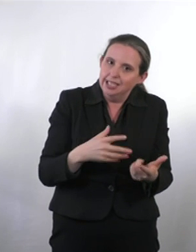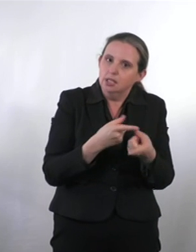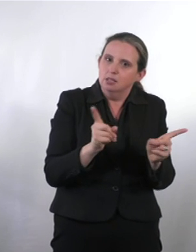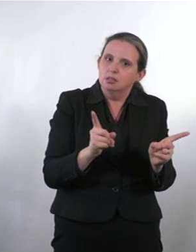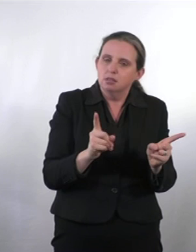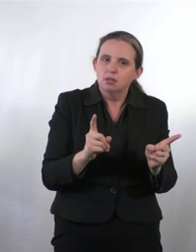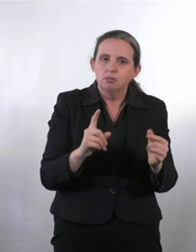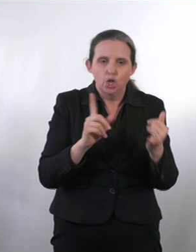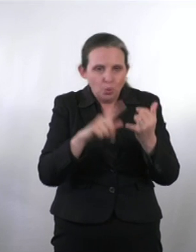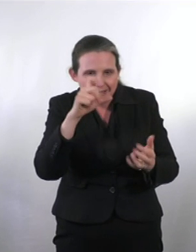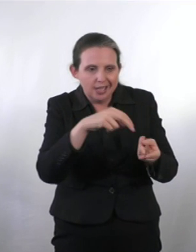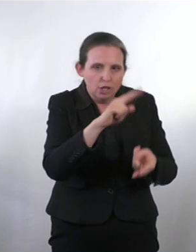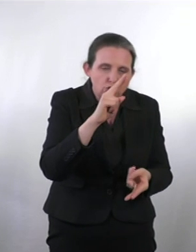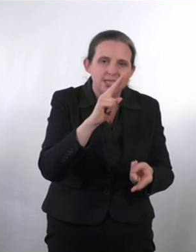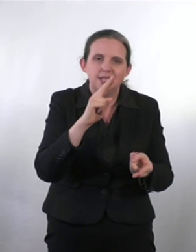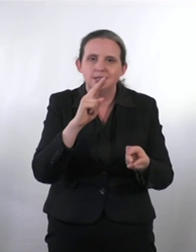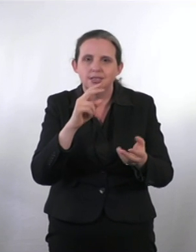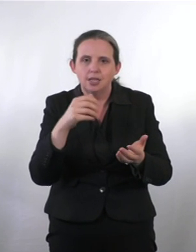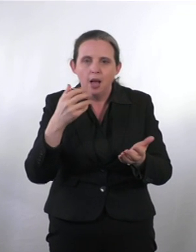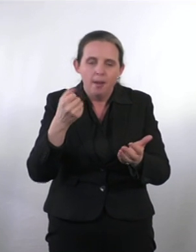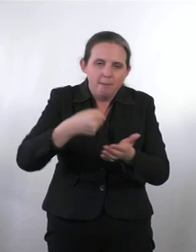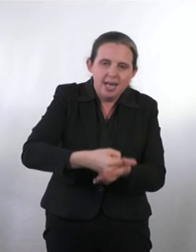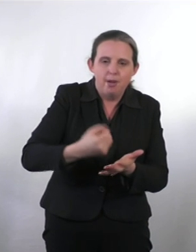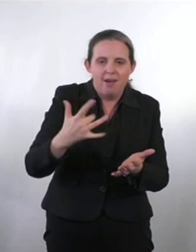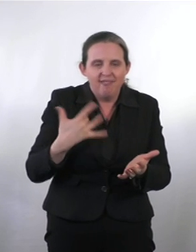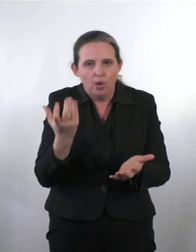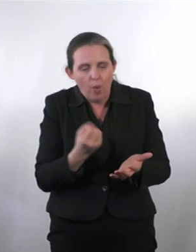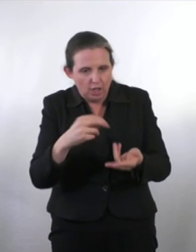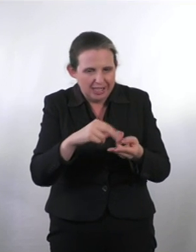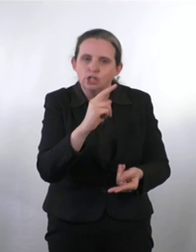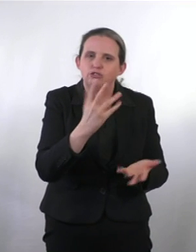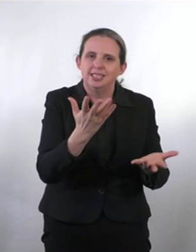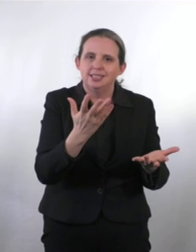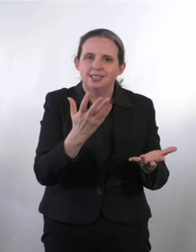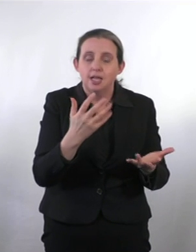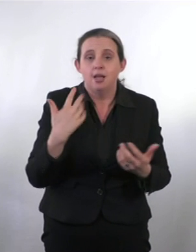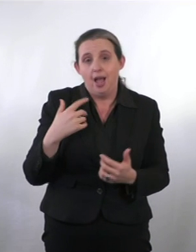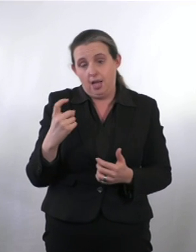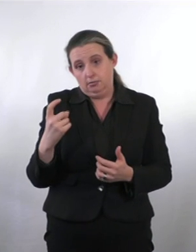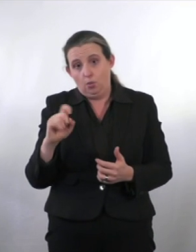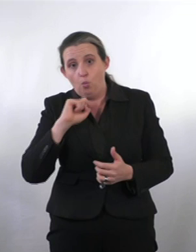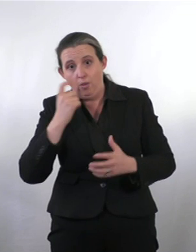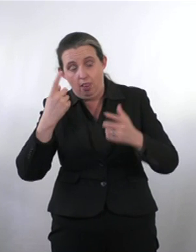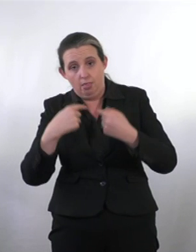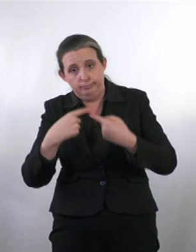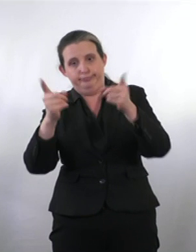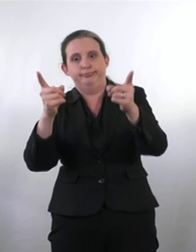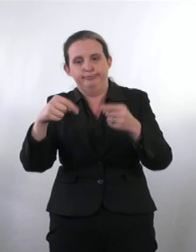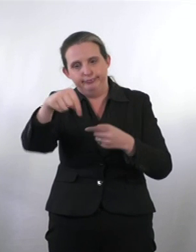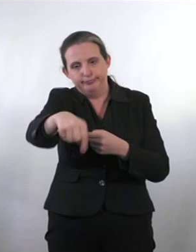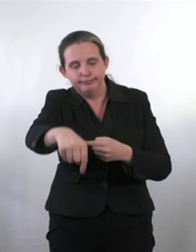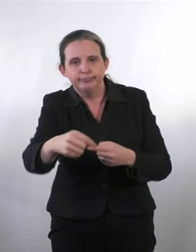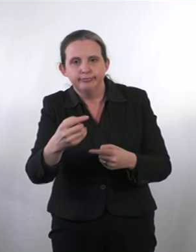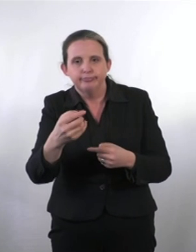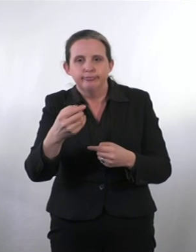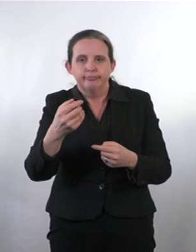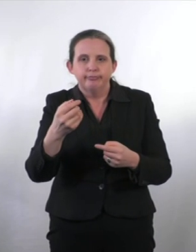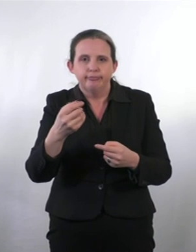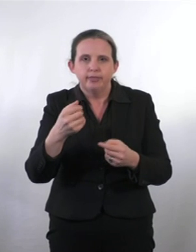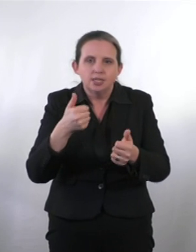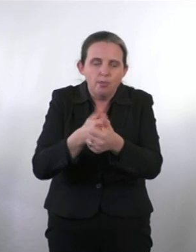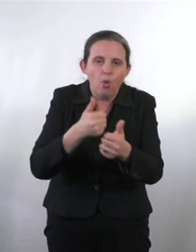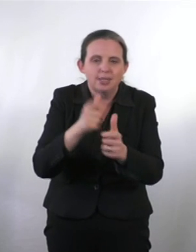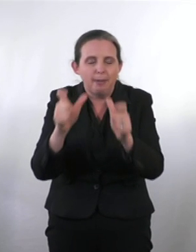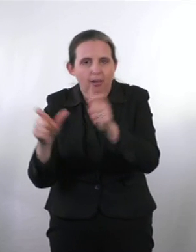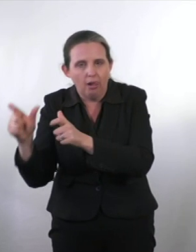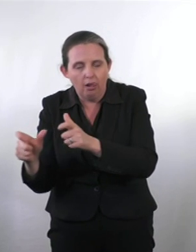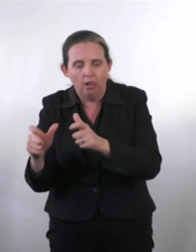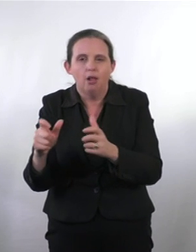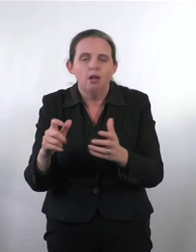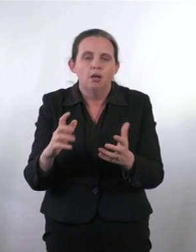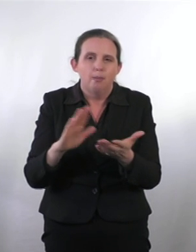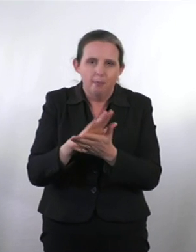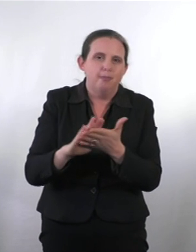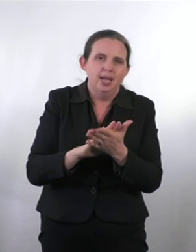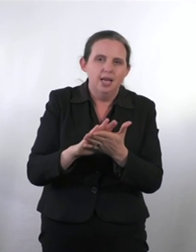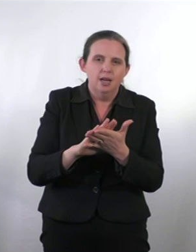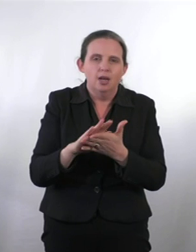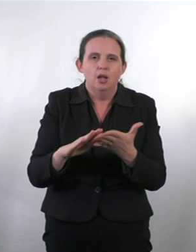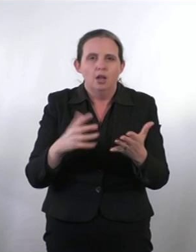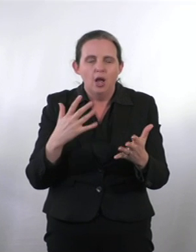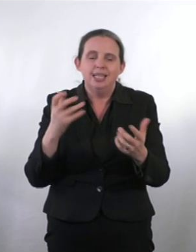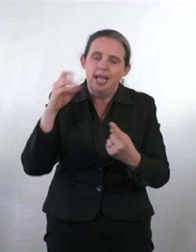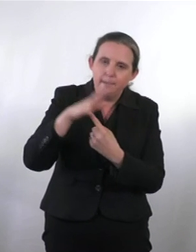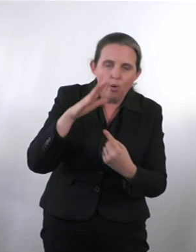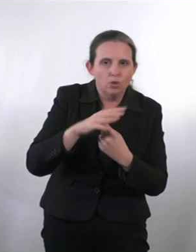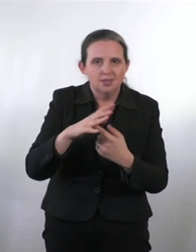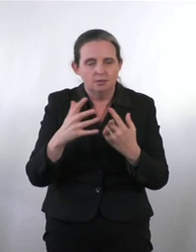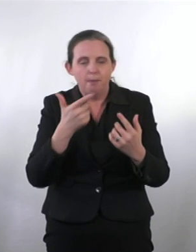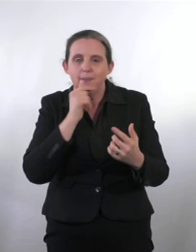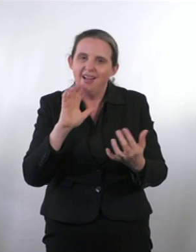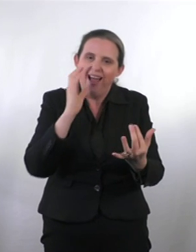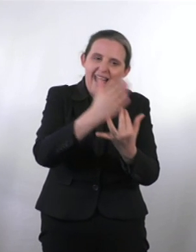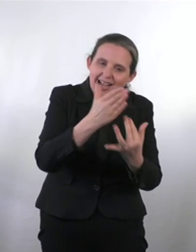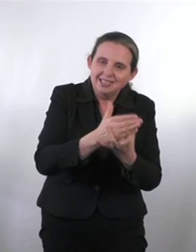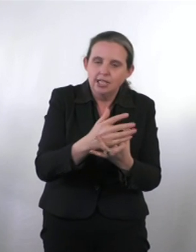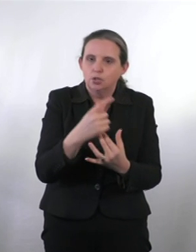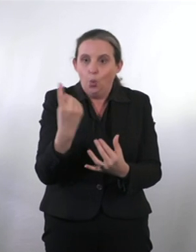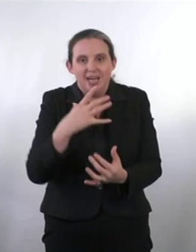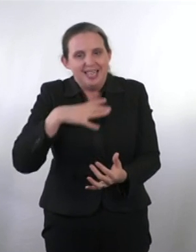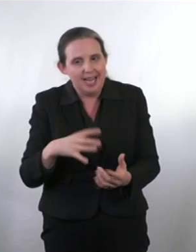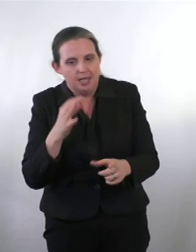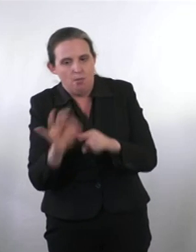As I say, one of the stunning and one of the most remarkable features of the package that we have given to support lives and livelihoods is that the benefits do fall disproportionately, and quite rightly, on the poorest and the neediest.